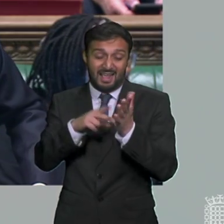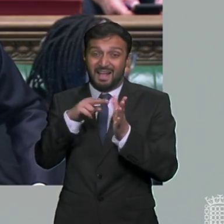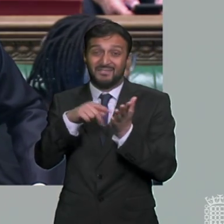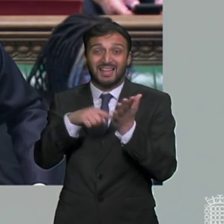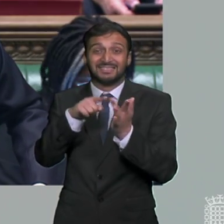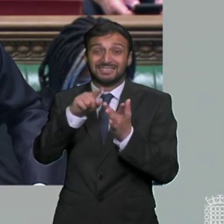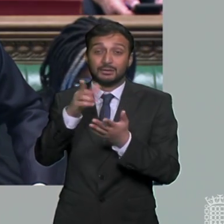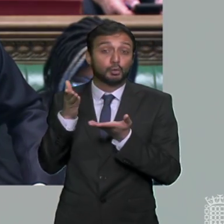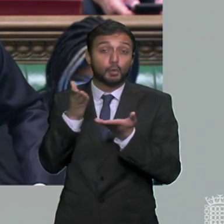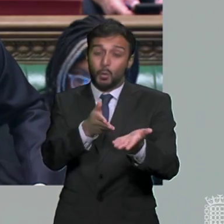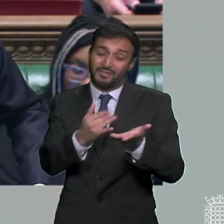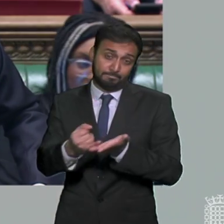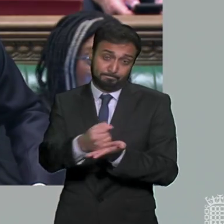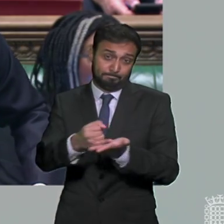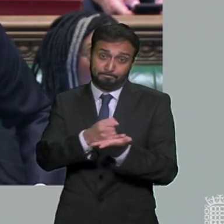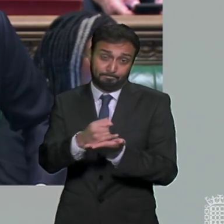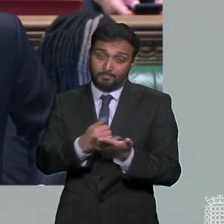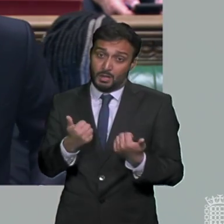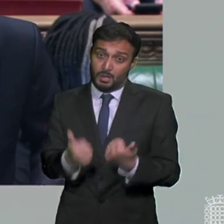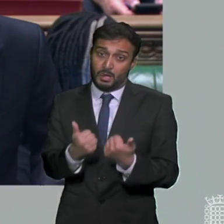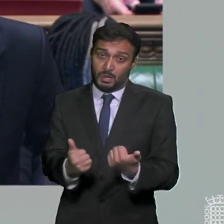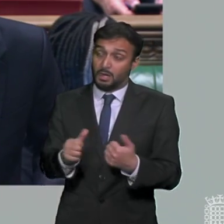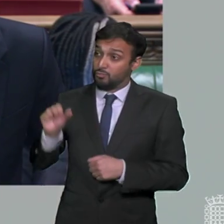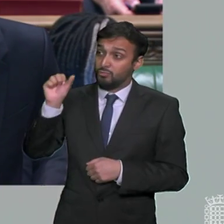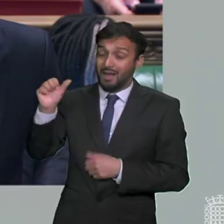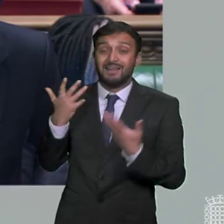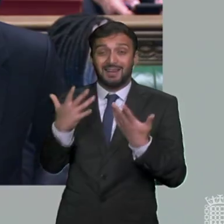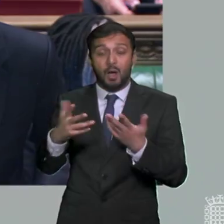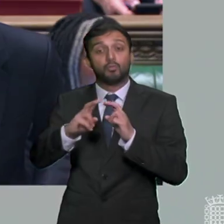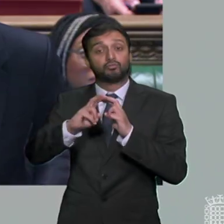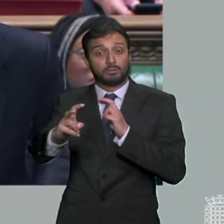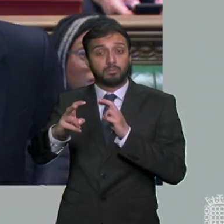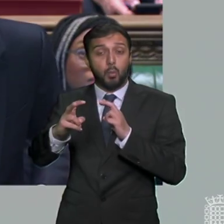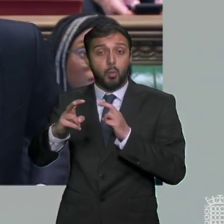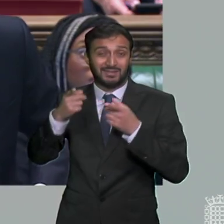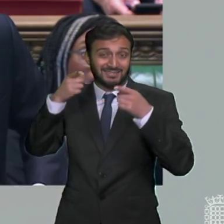The Transport Secretary is rightly monitoring it and holding Avanti to account.